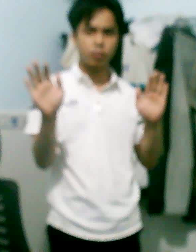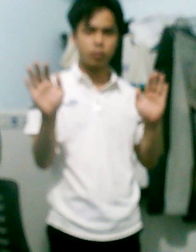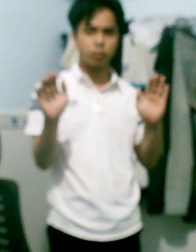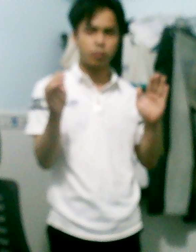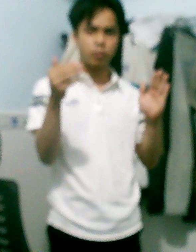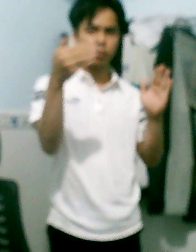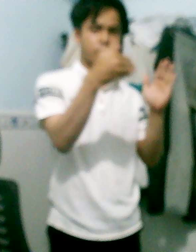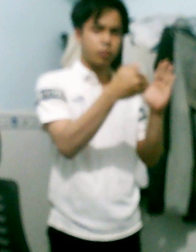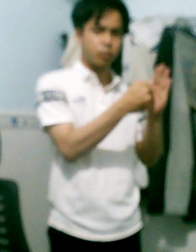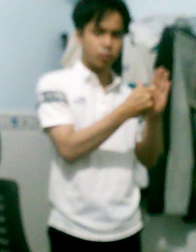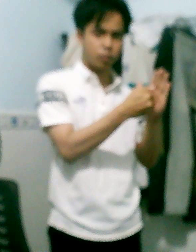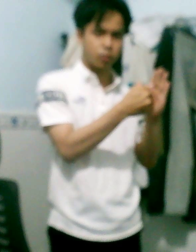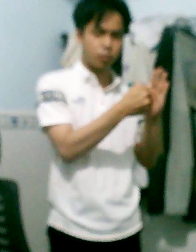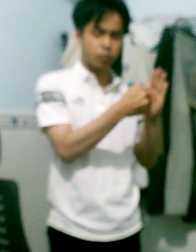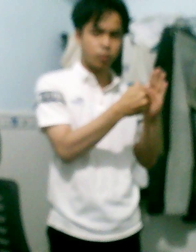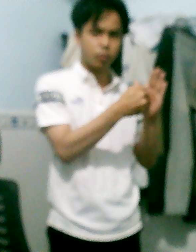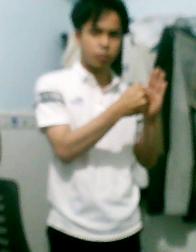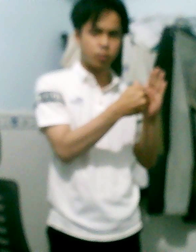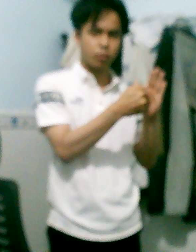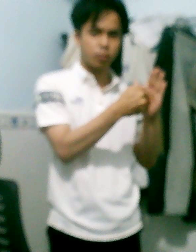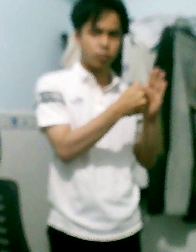gioi thieu